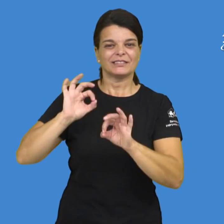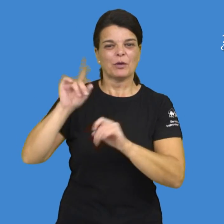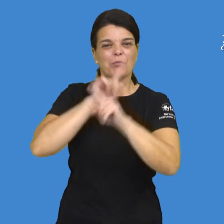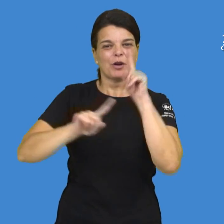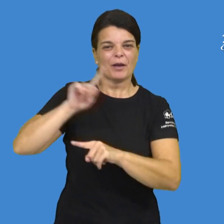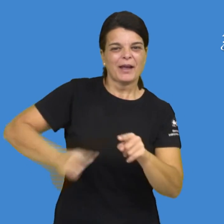problema